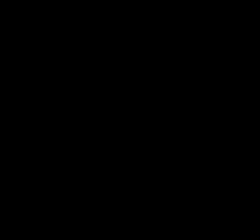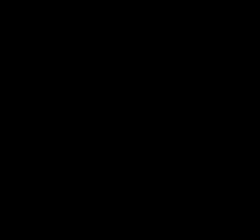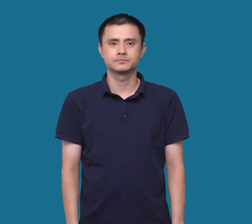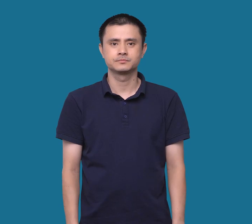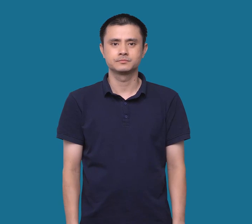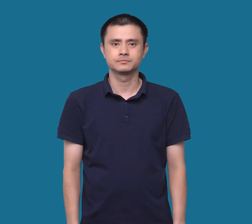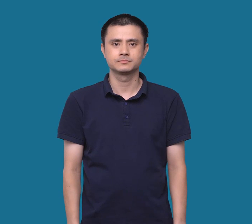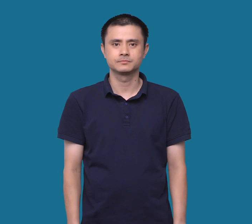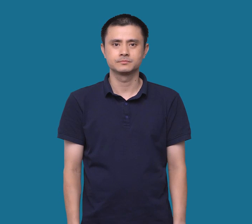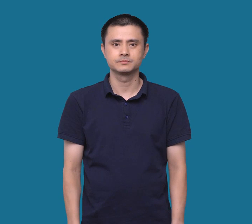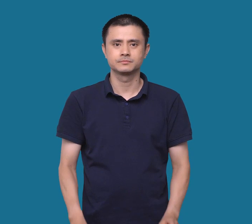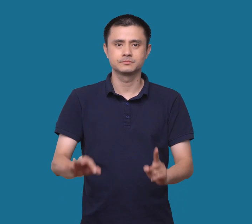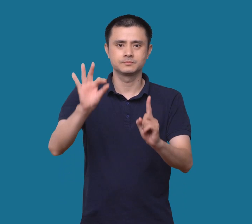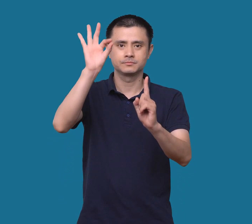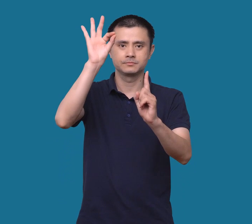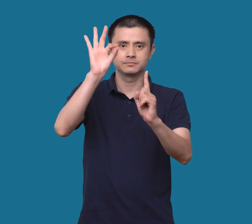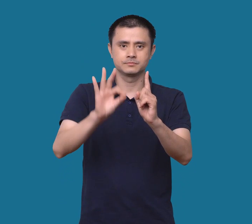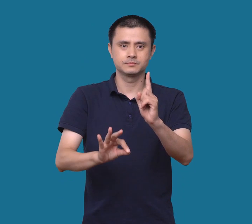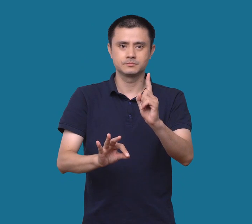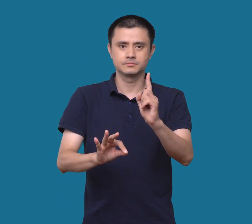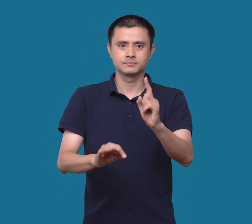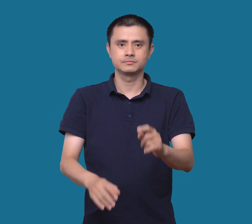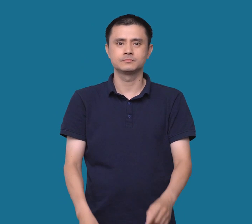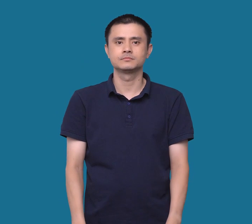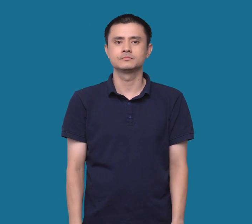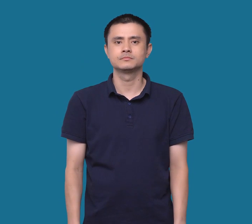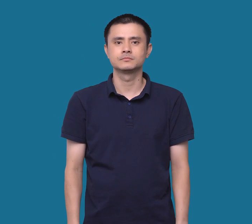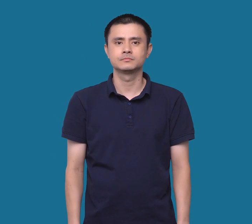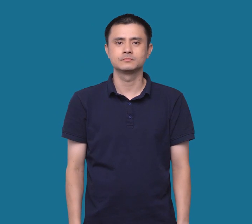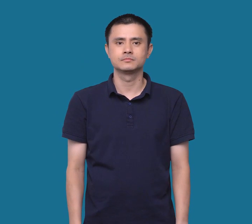trục tung